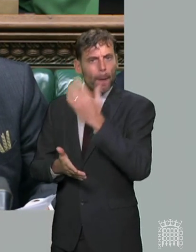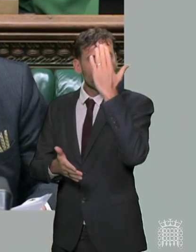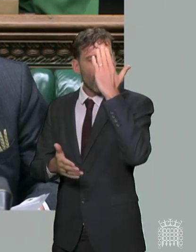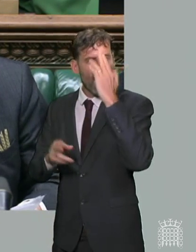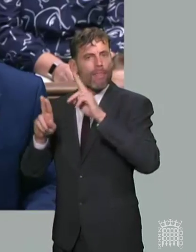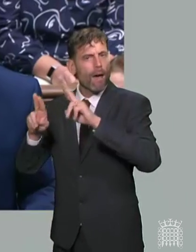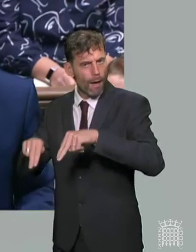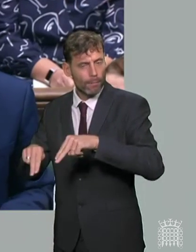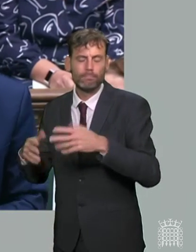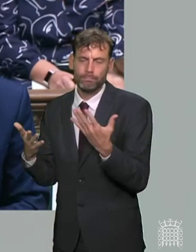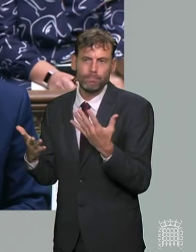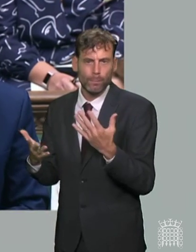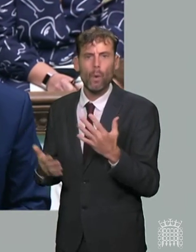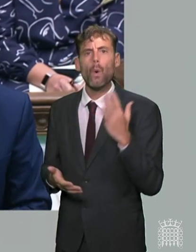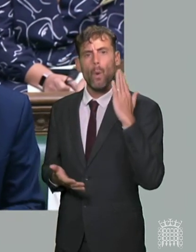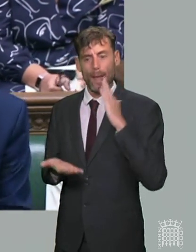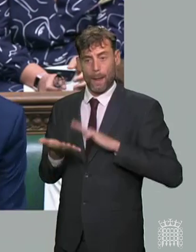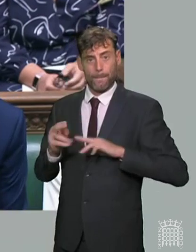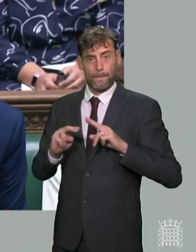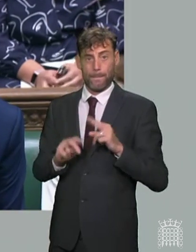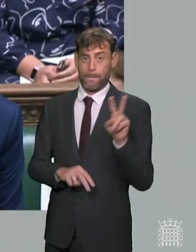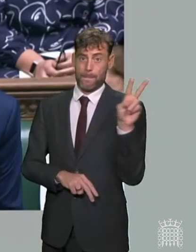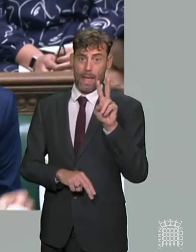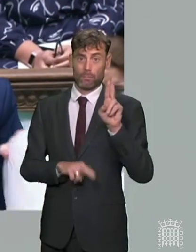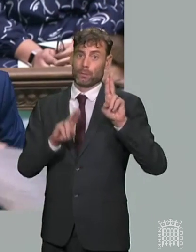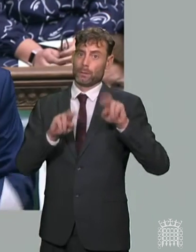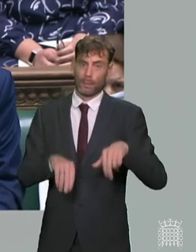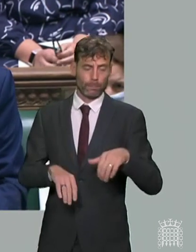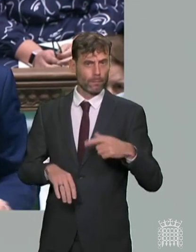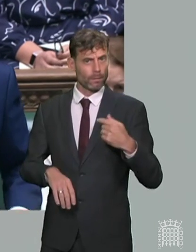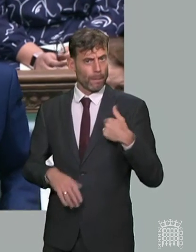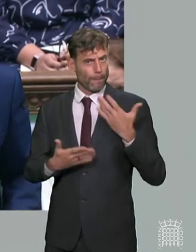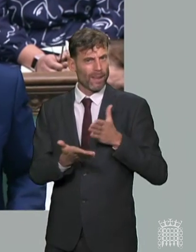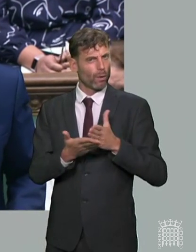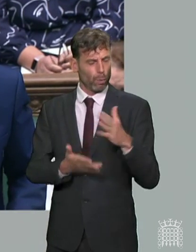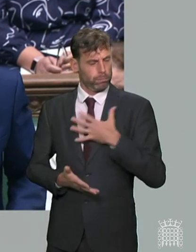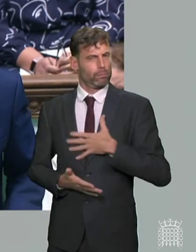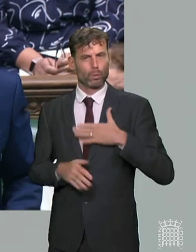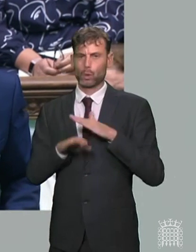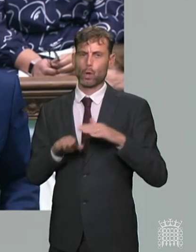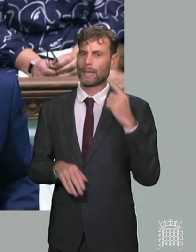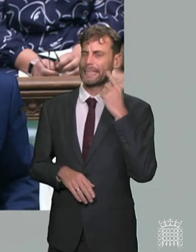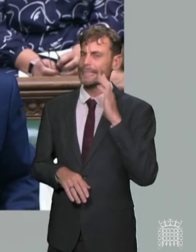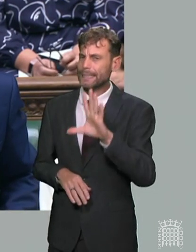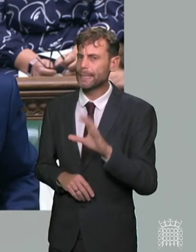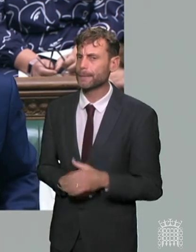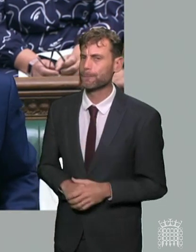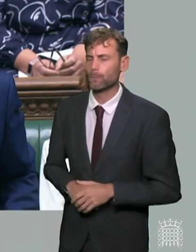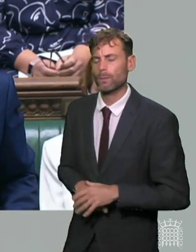As I know at first hand, losing a parent is never easy.